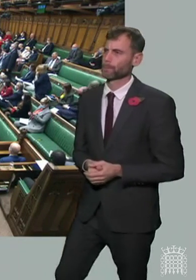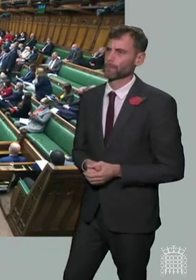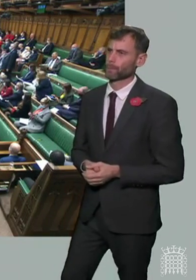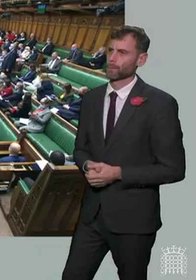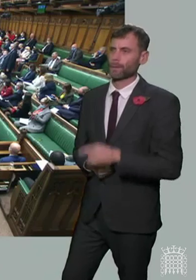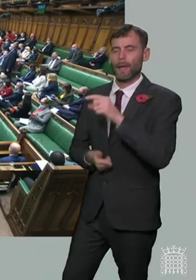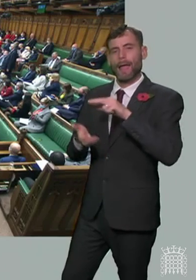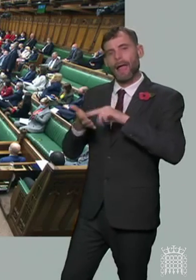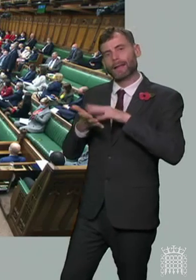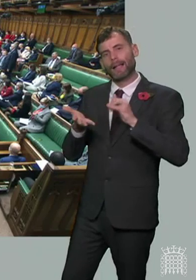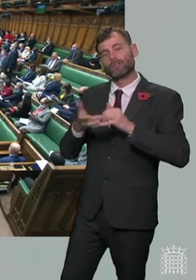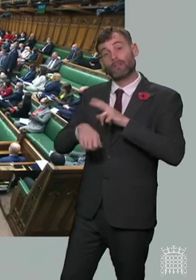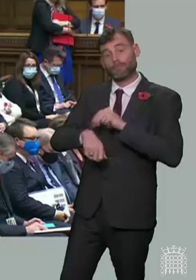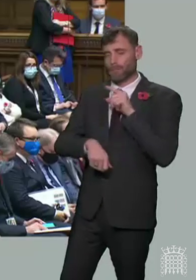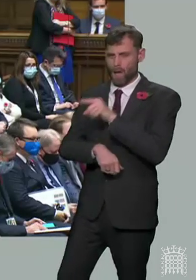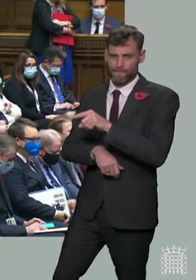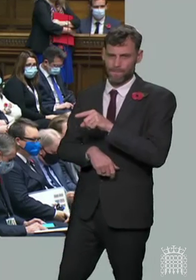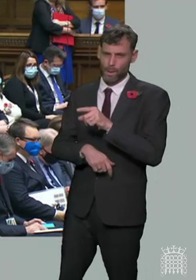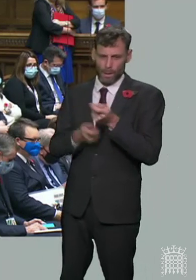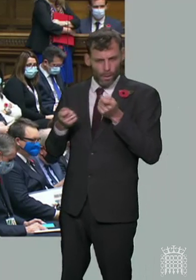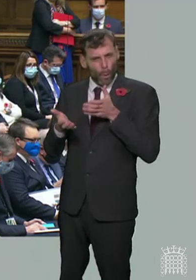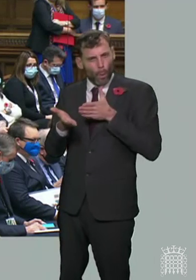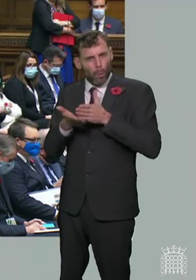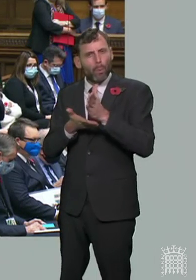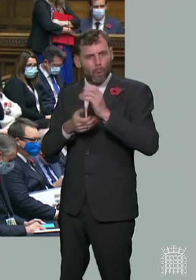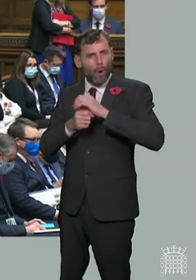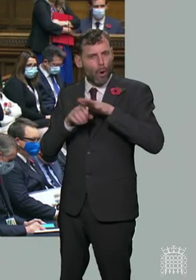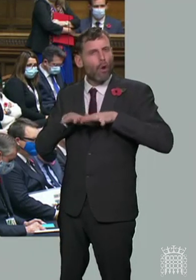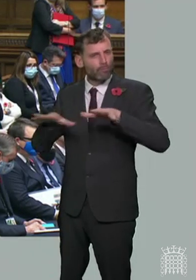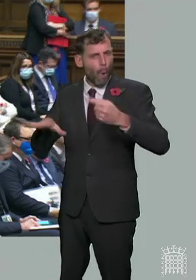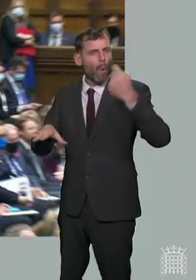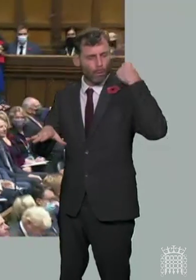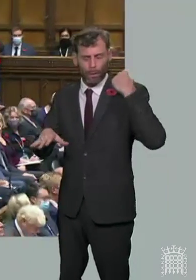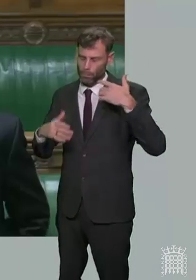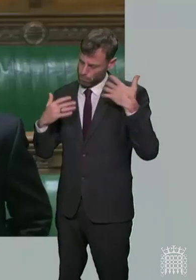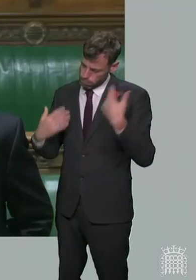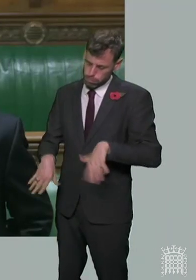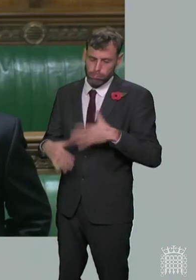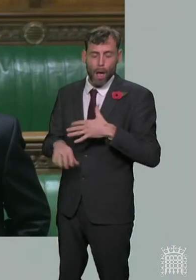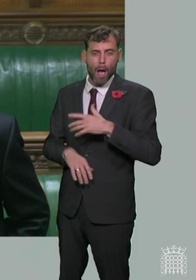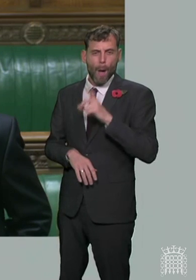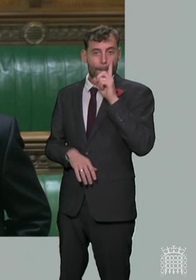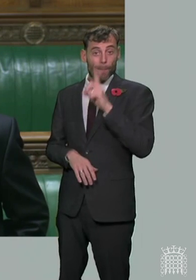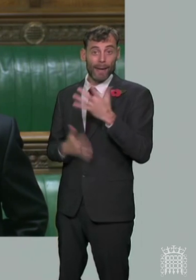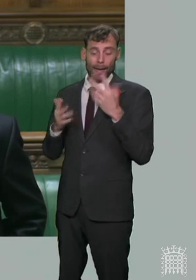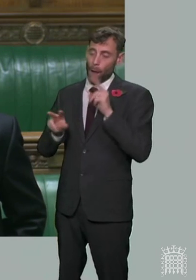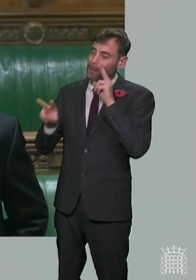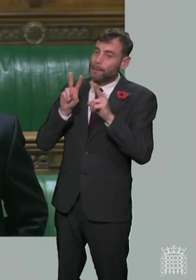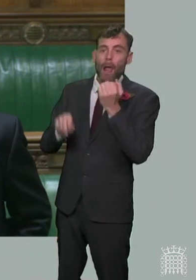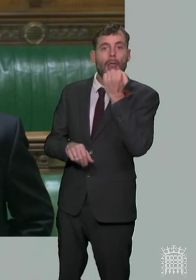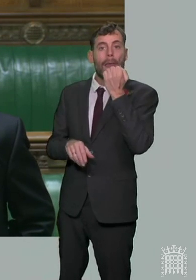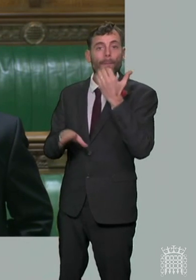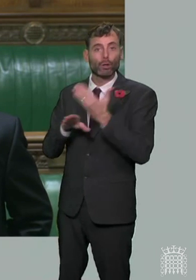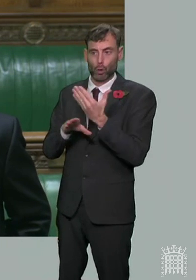NHS staff performed magnificently during the pandemic, but there are now severe shortages in nearly every specialty.